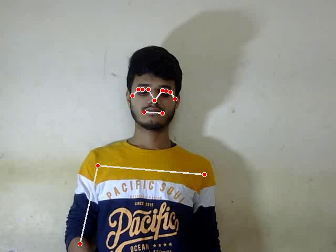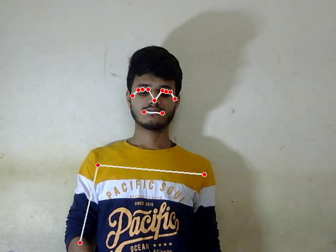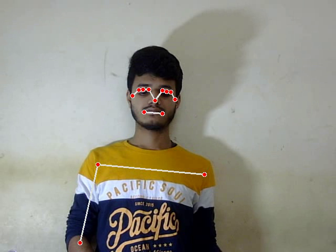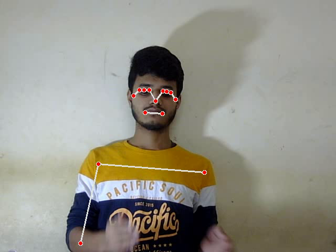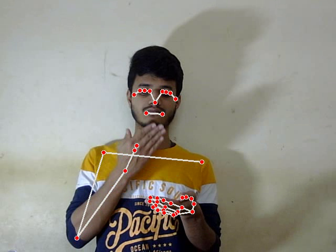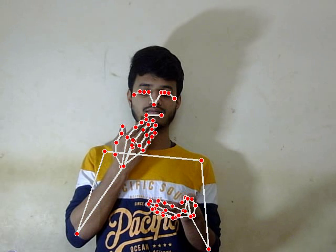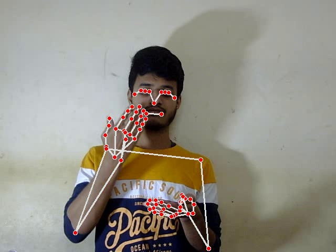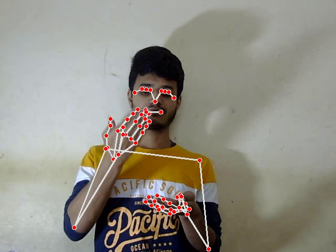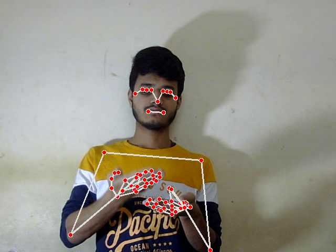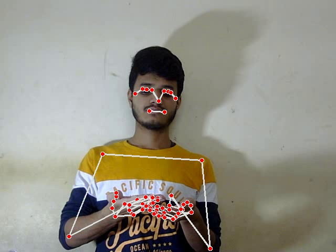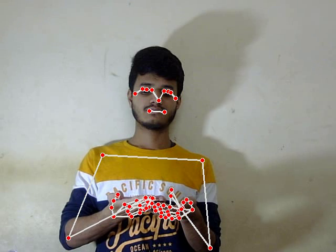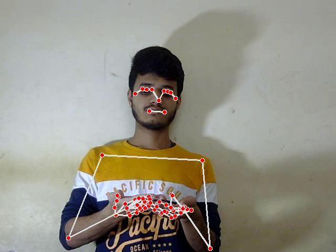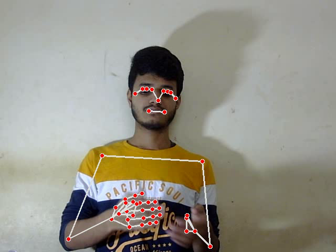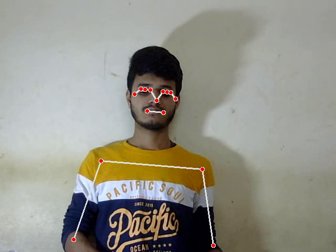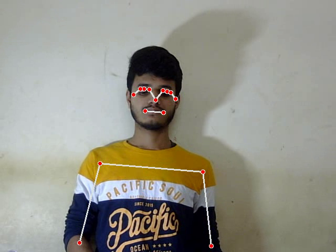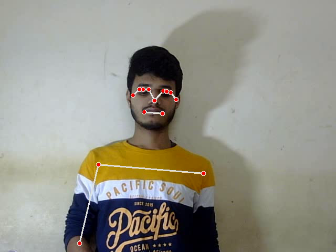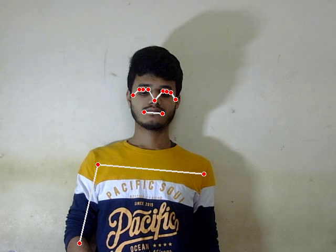good